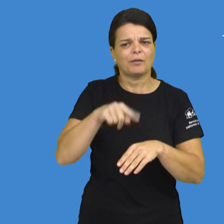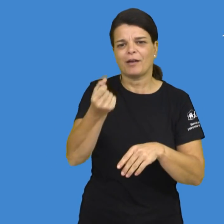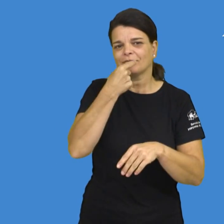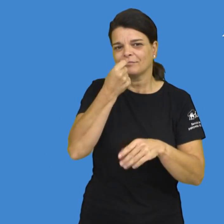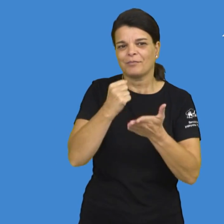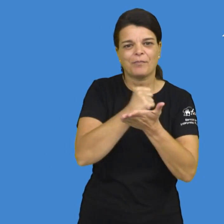droga